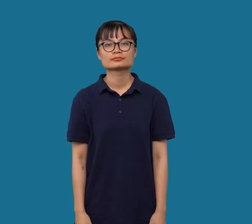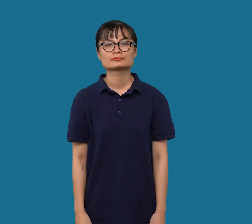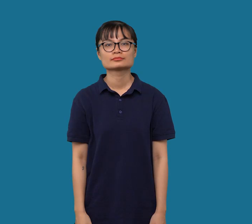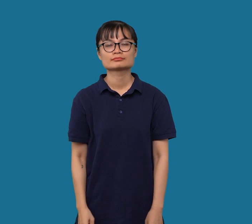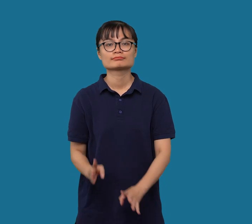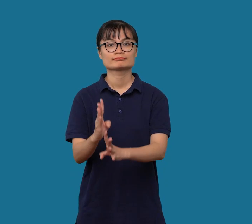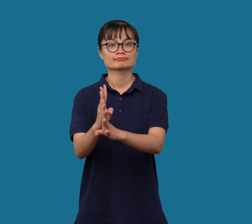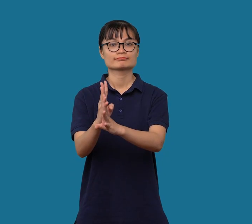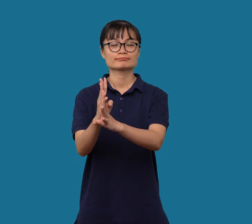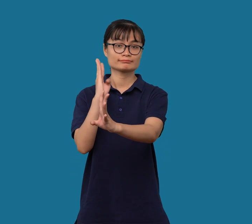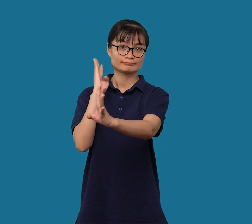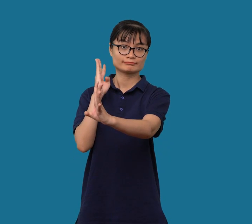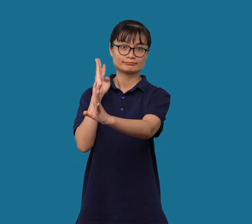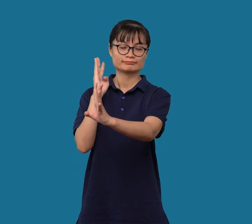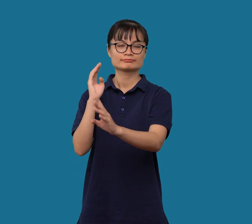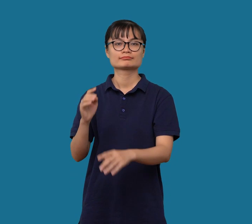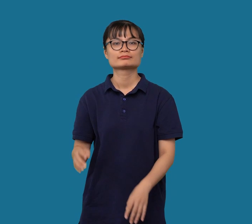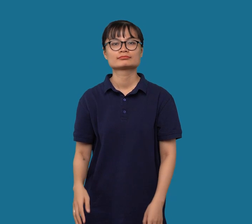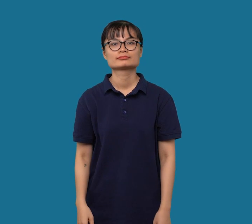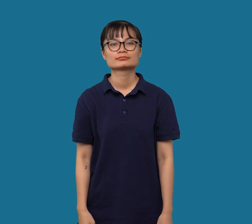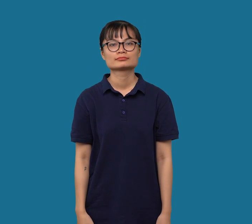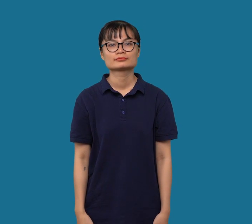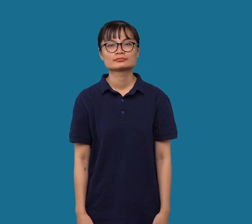xếp hàng dọc